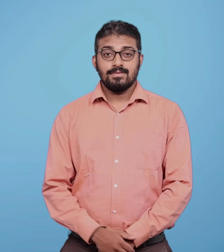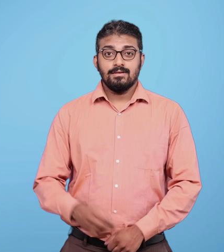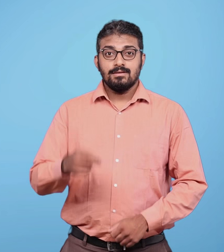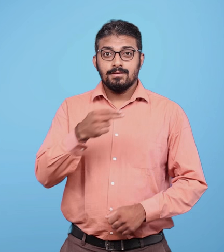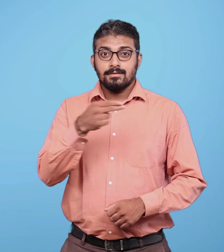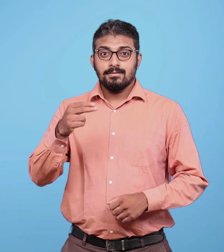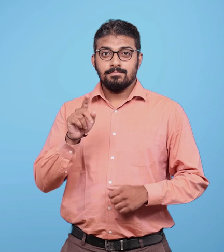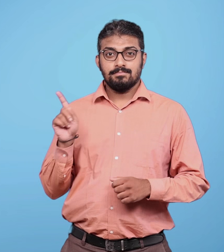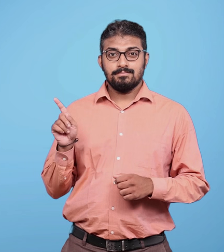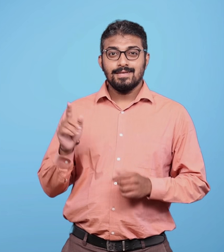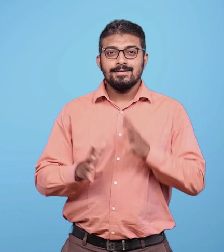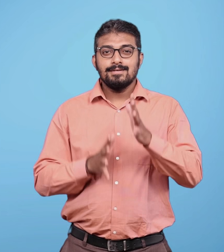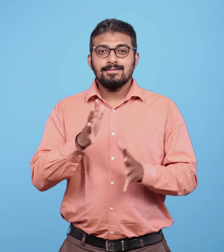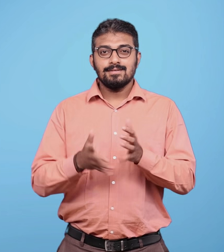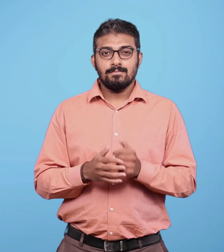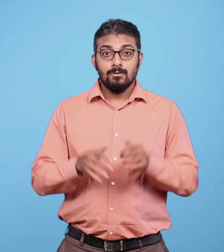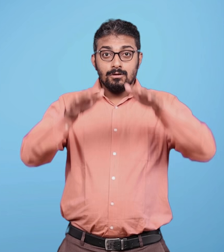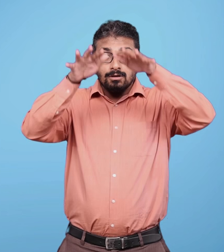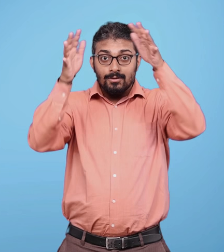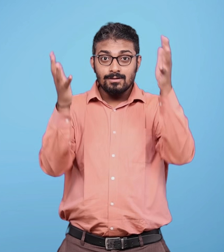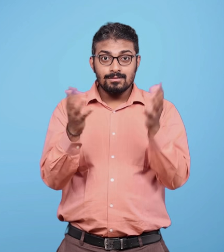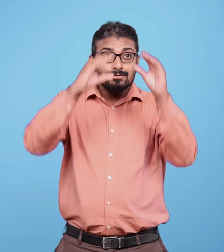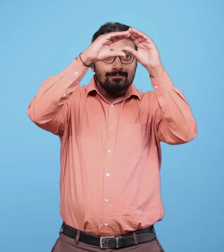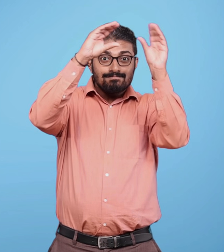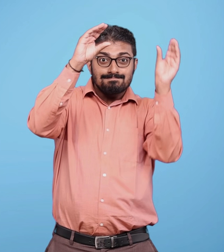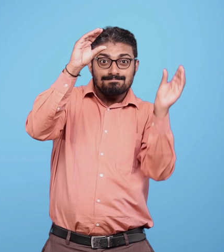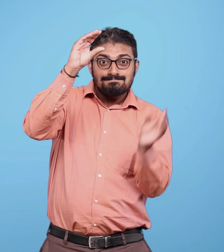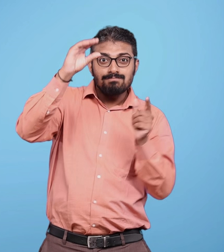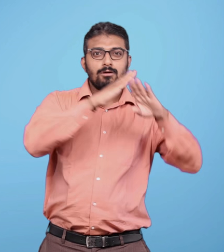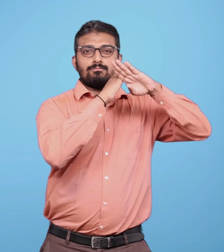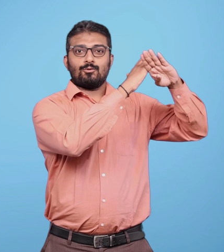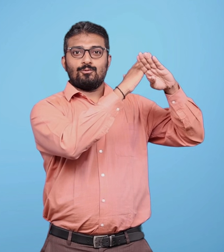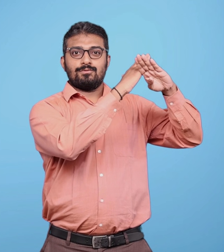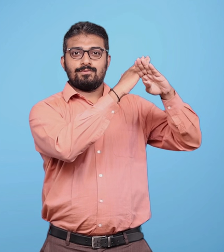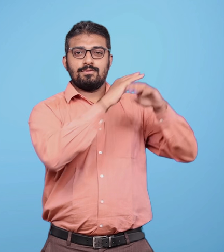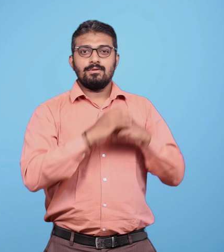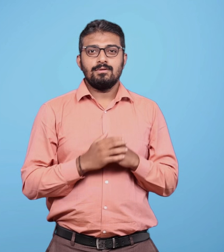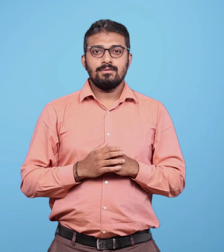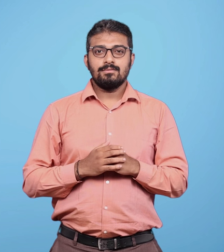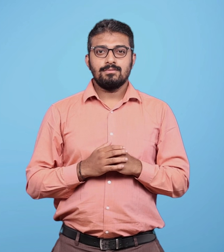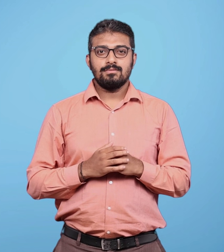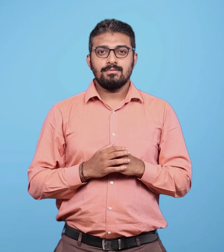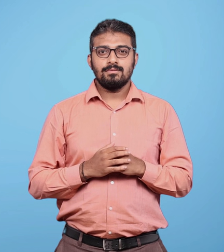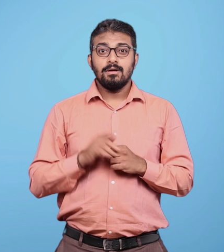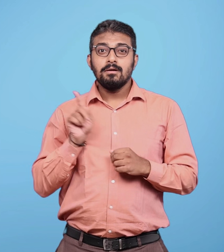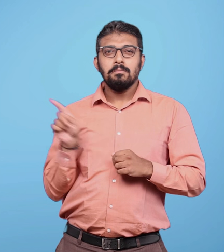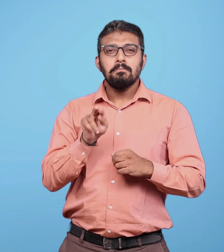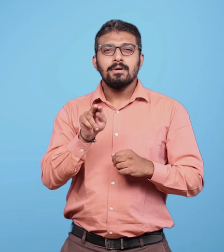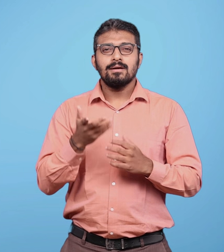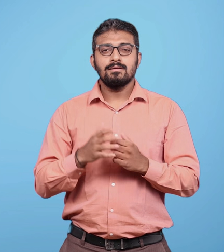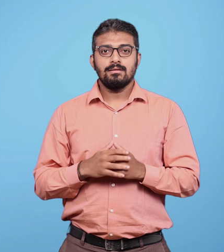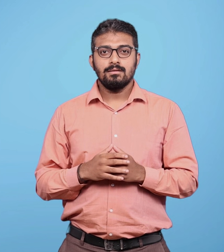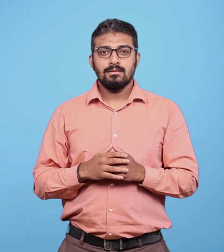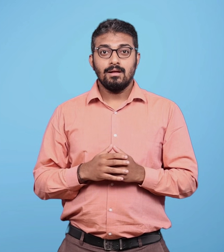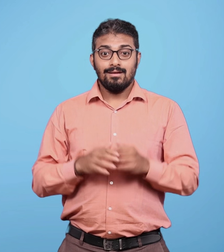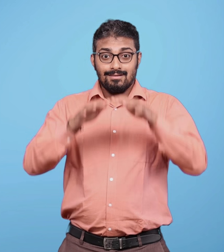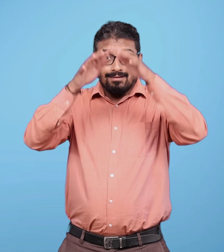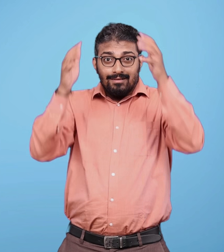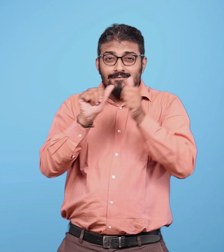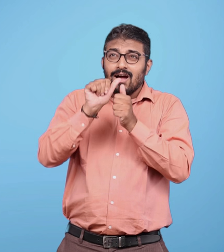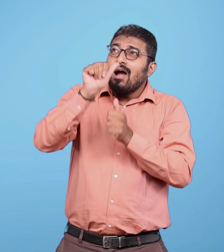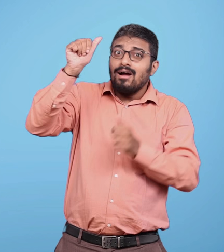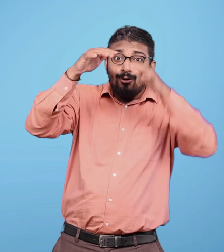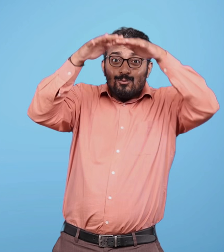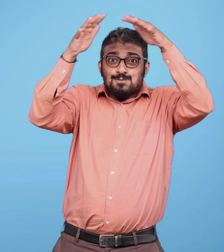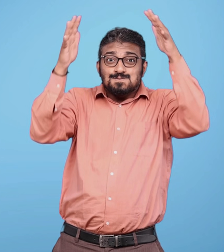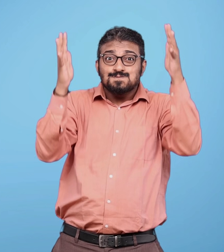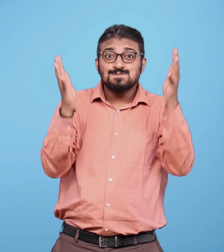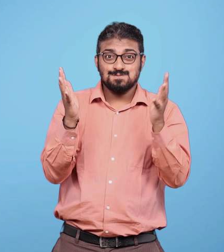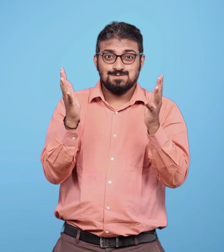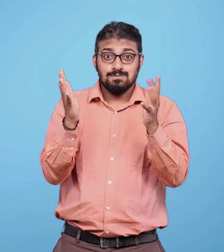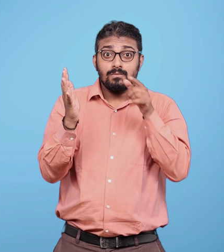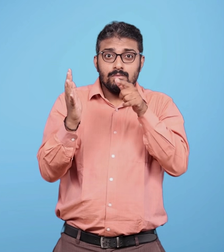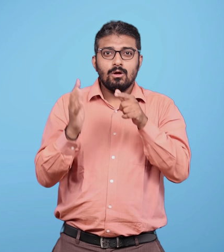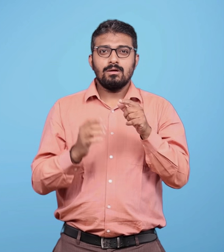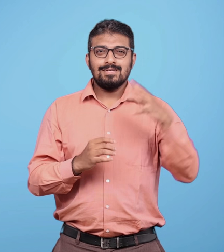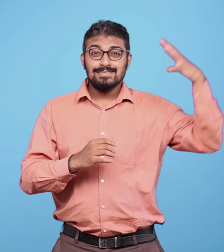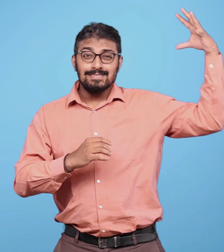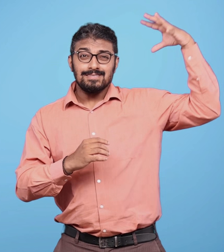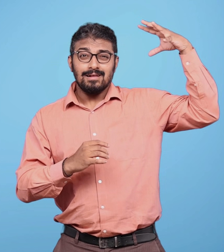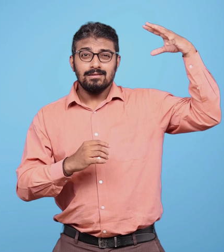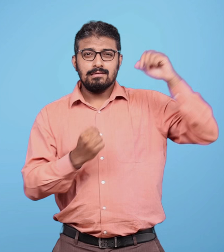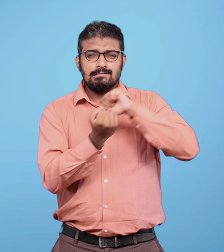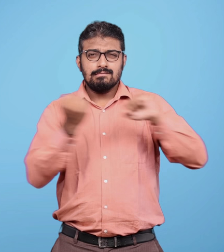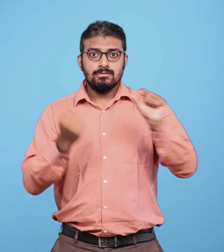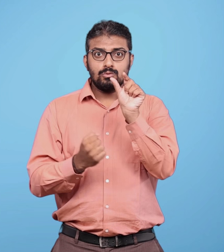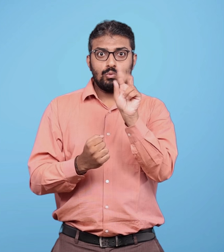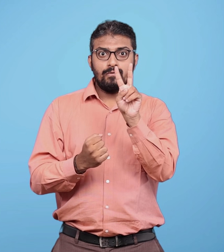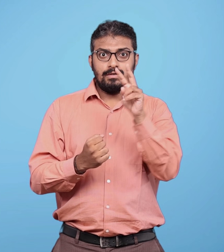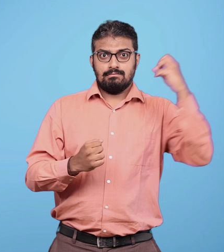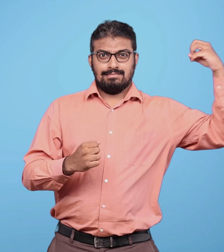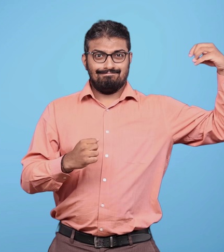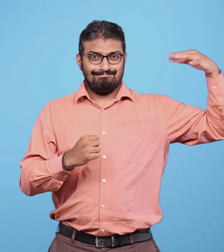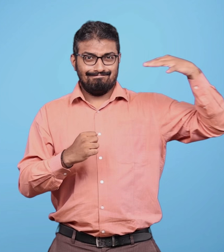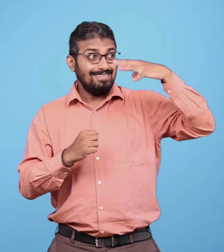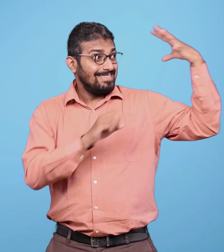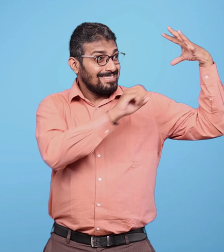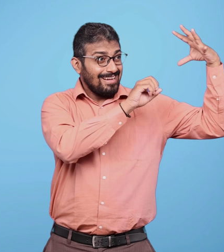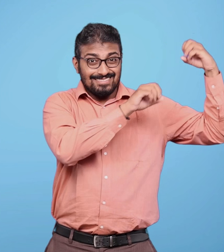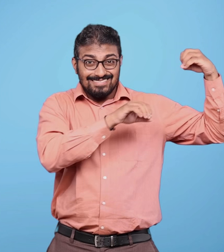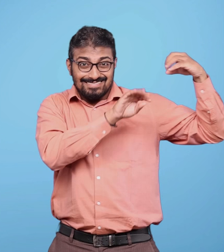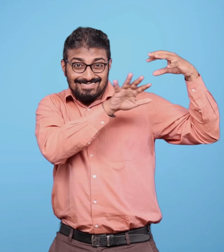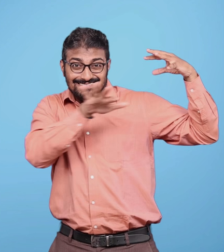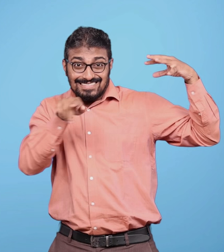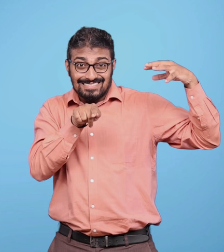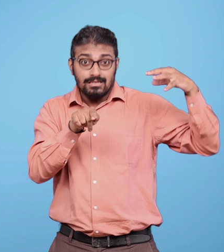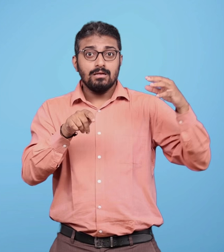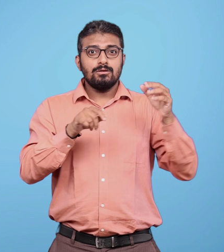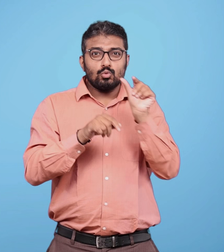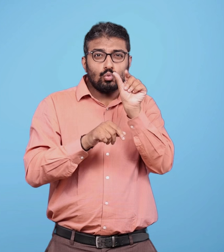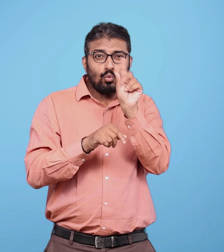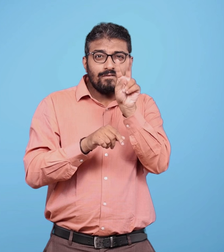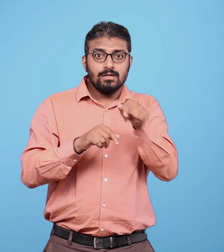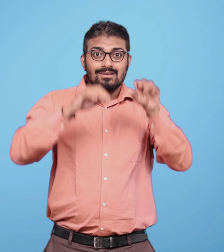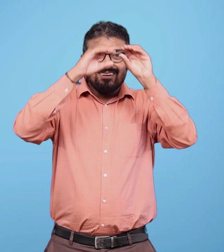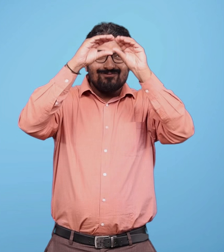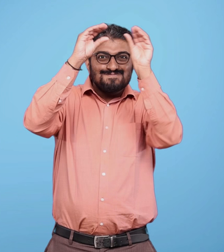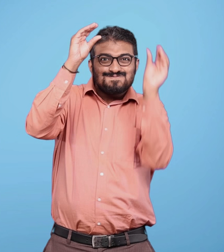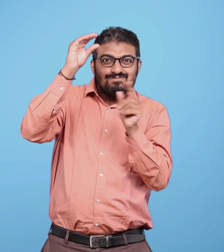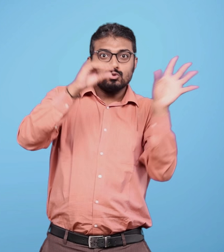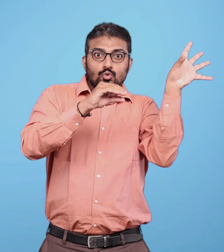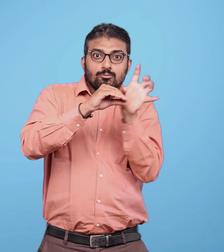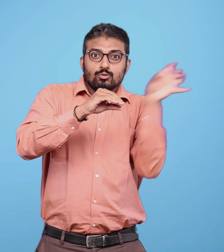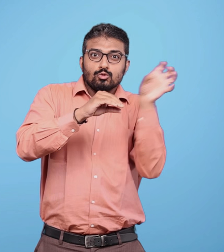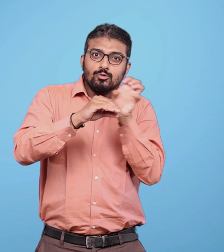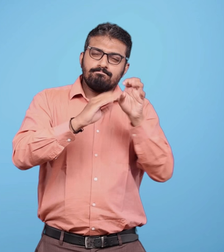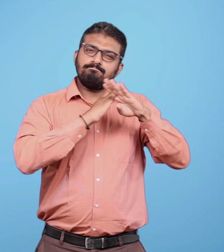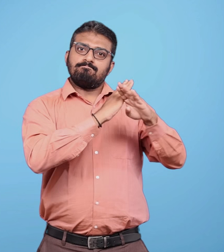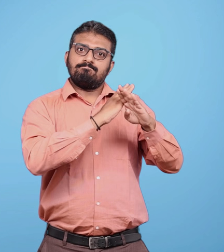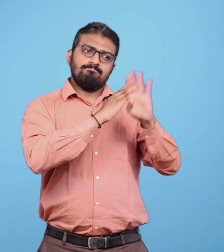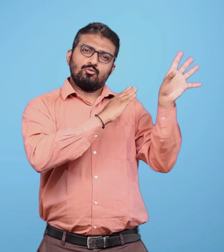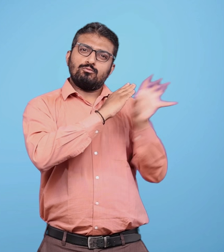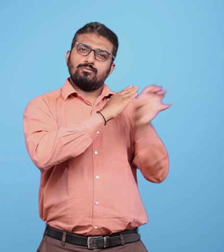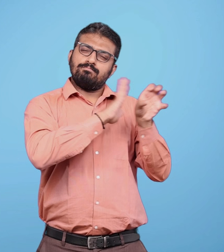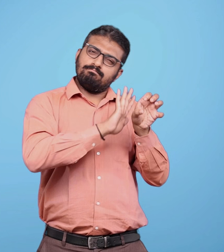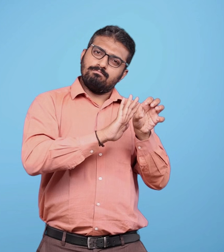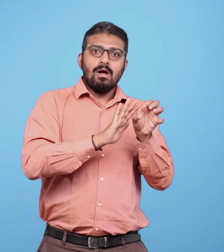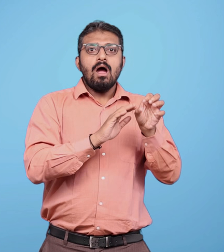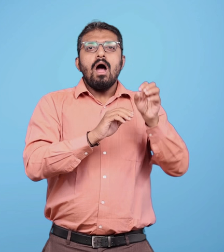ozone layer This sign refers to ozone layer. It means a layer of ozone gas in the atmosphere around the earth. It protects us from the harmful ultraviolet radiation which comes from the sun.